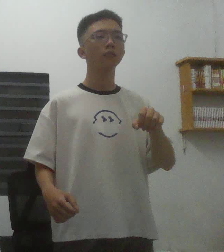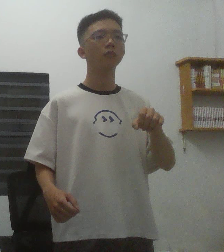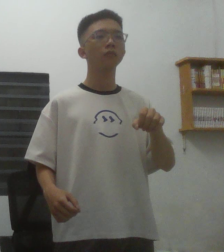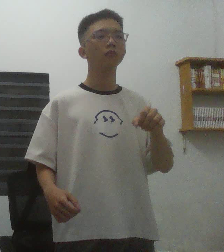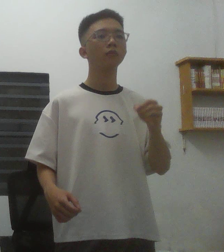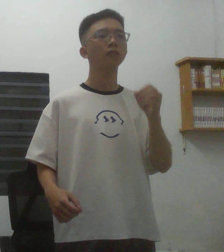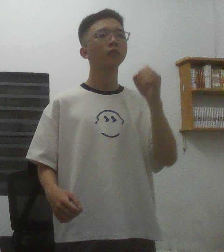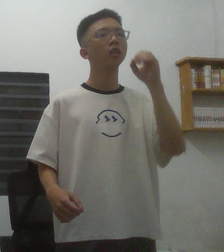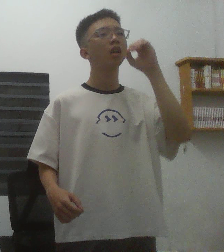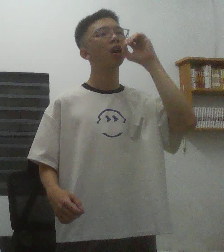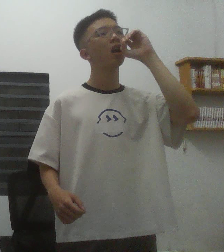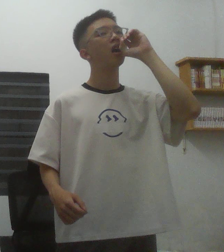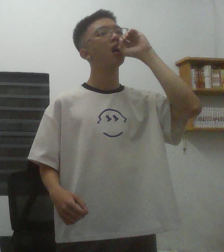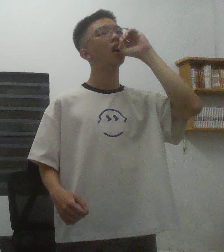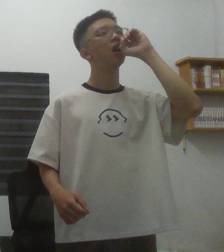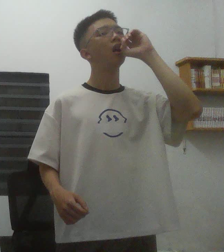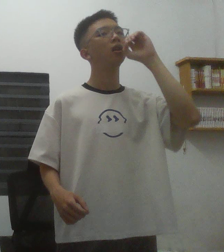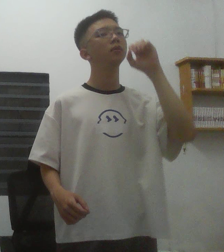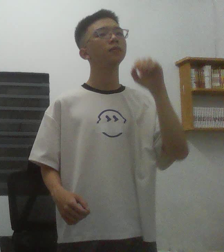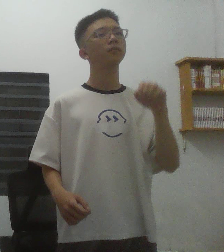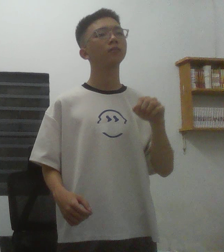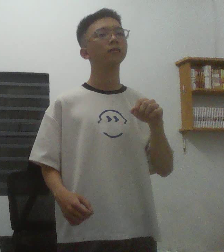uong